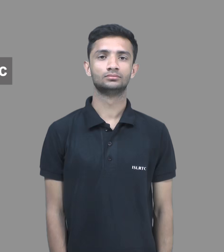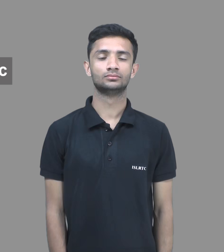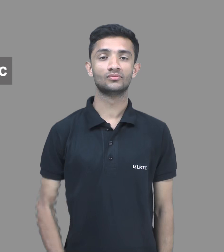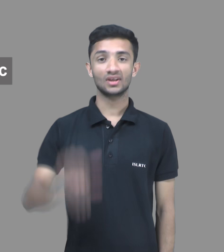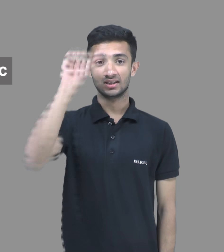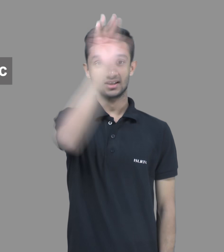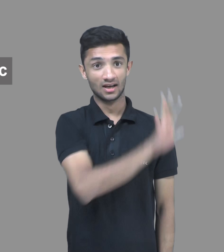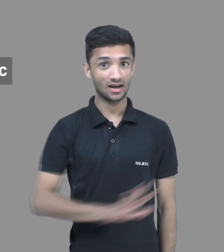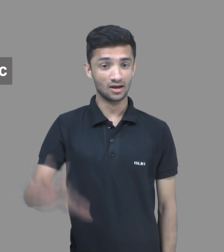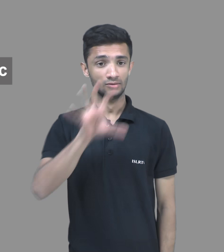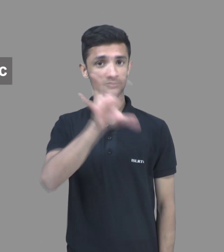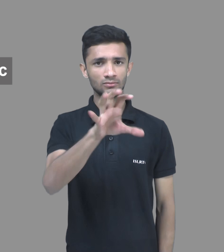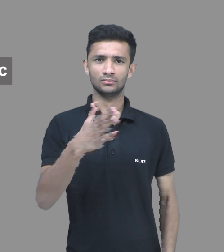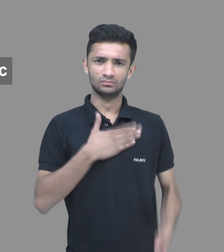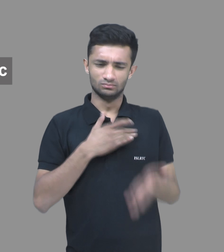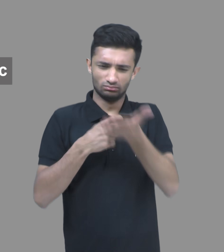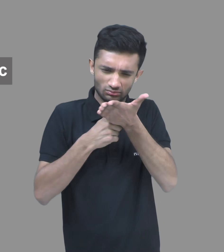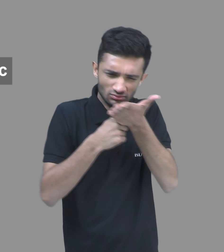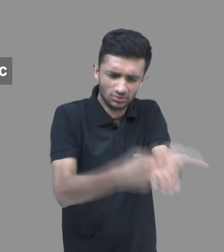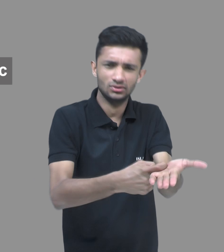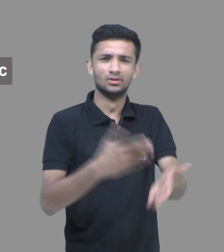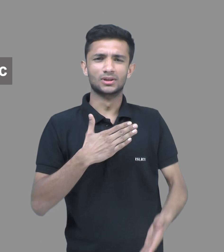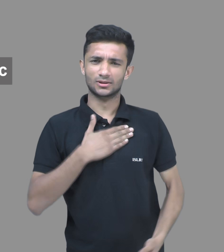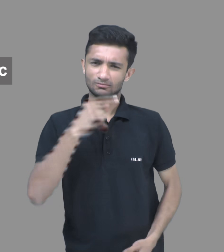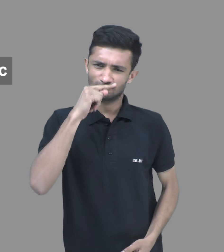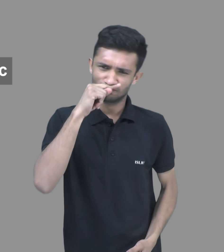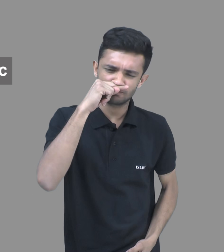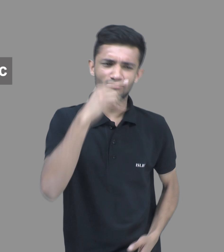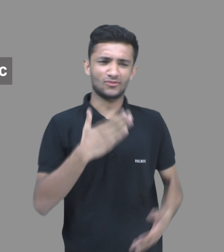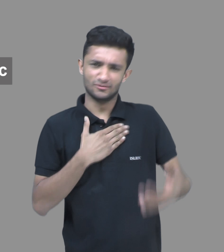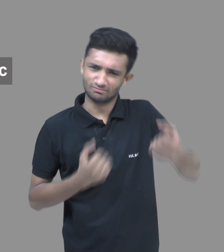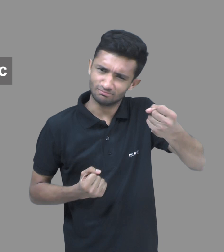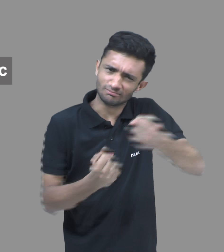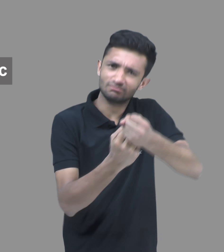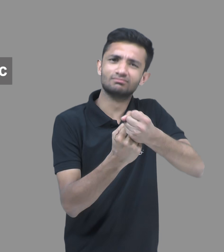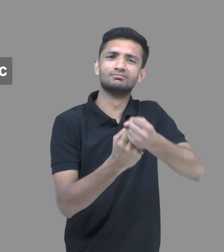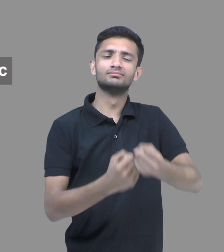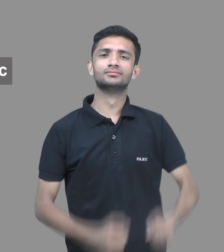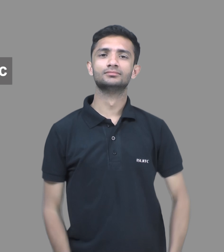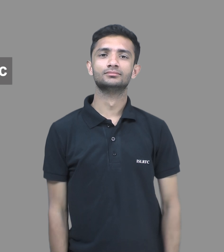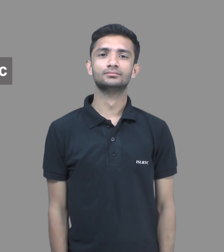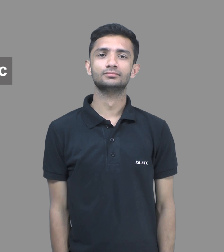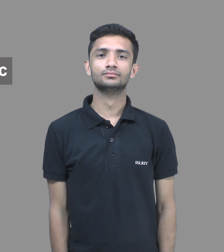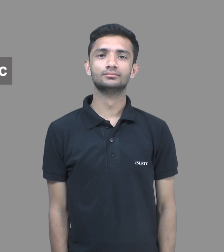Patriotic